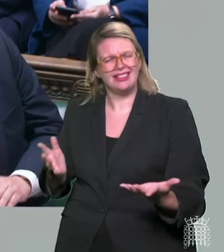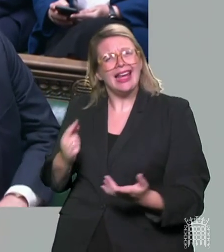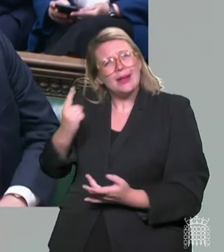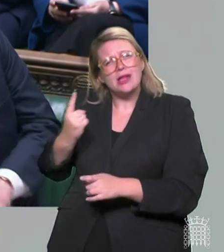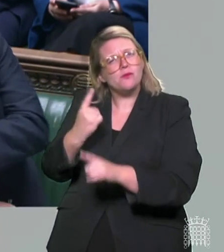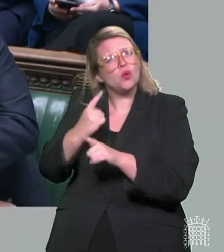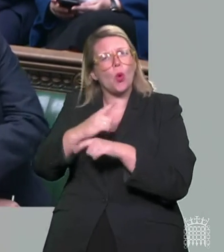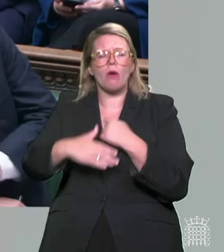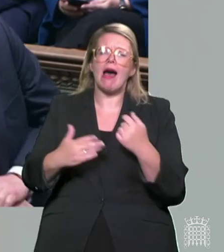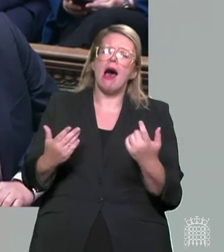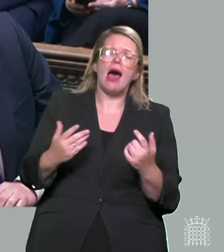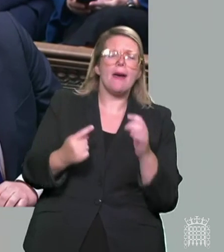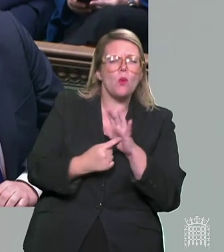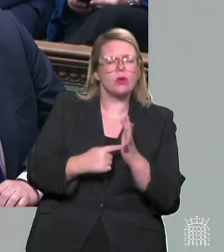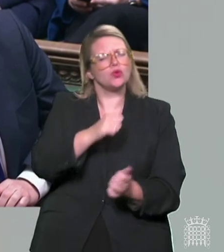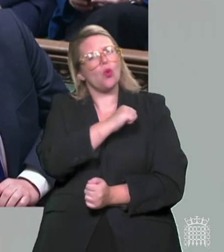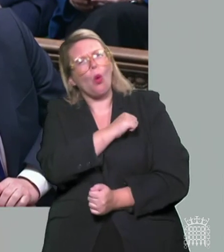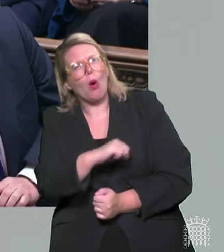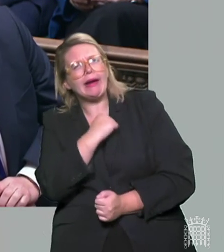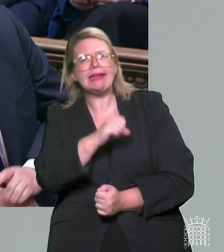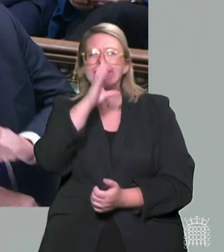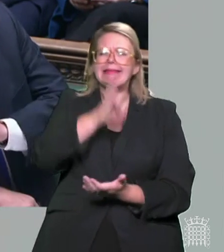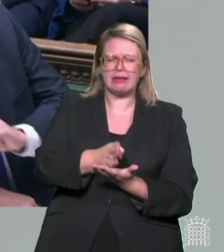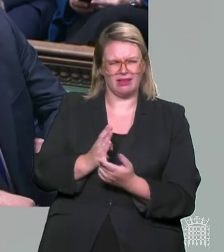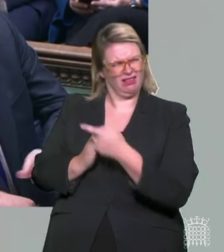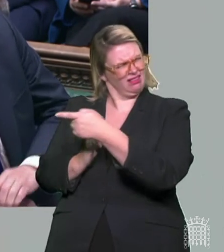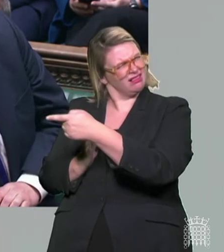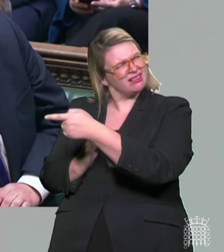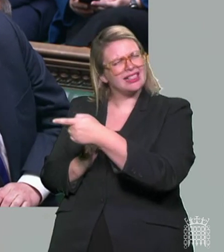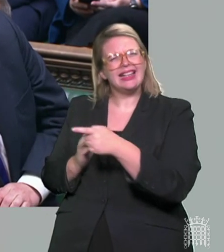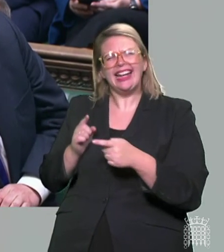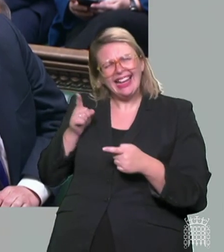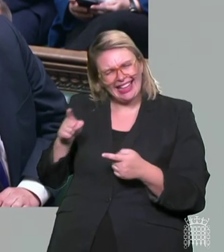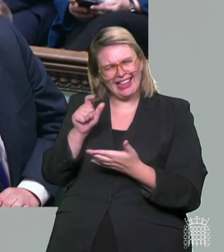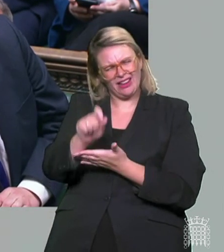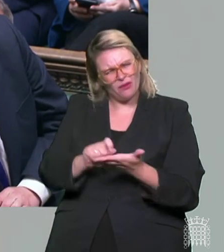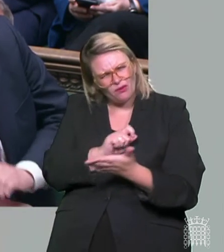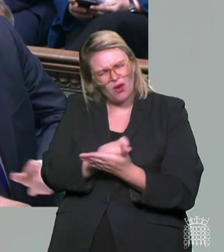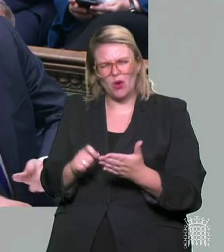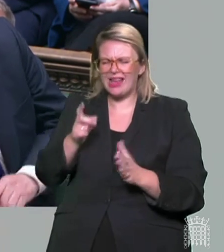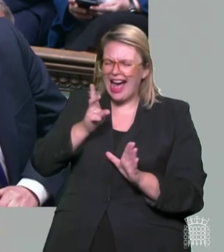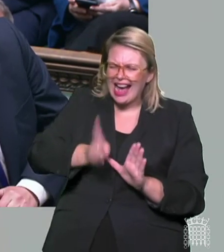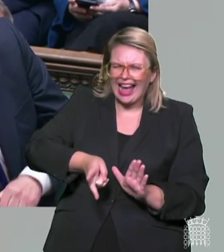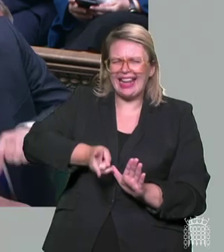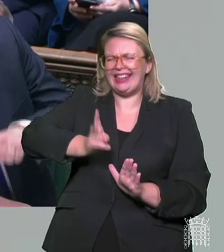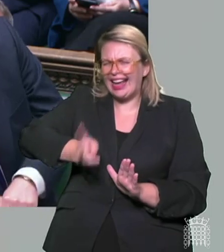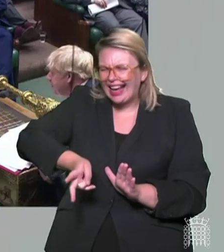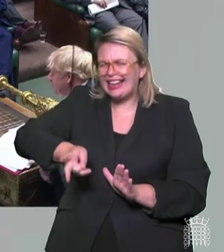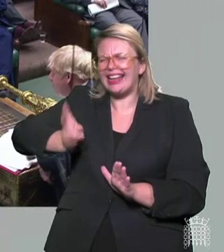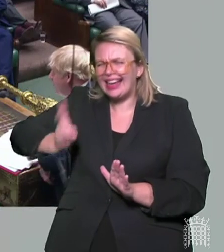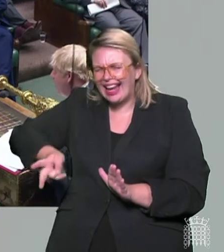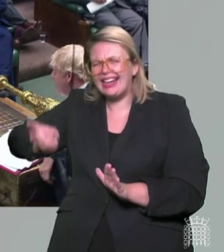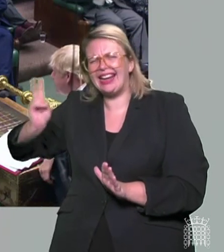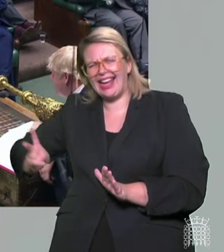He talks about integrity, but he has voted time and time again against sanctions on criminals that would put them behind bars.